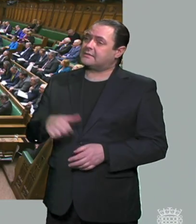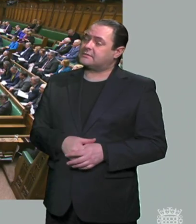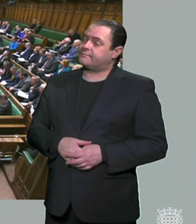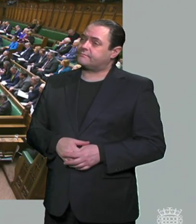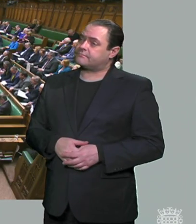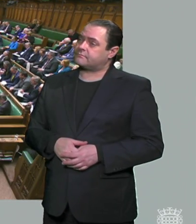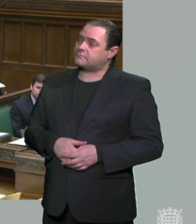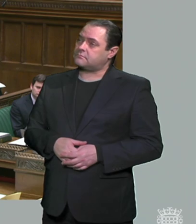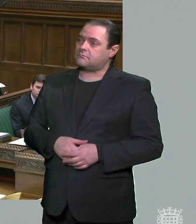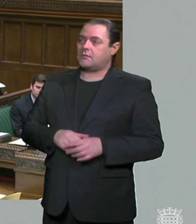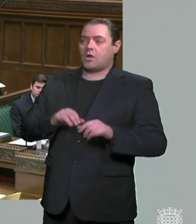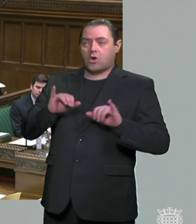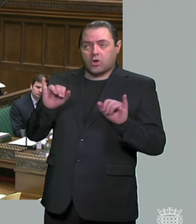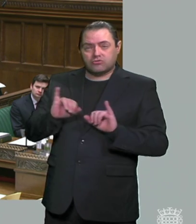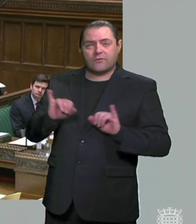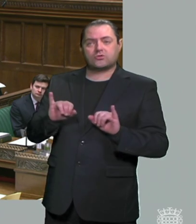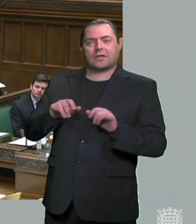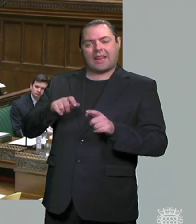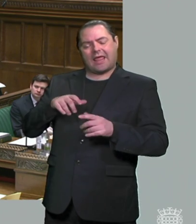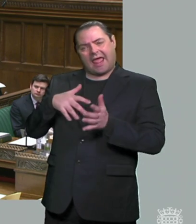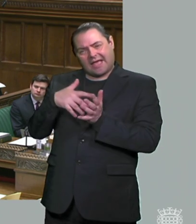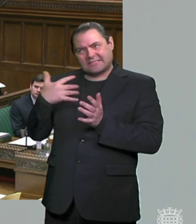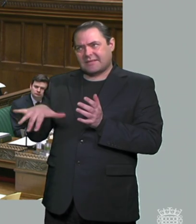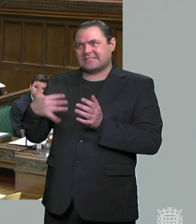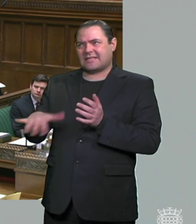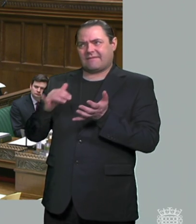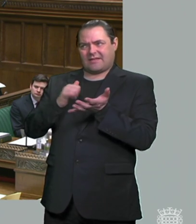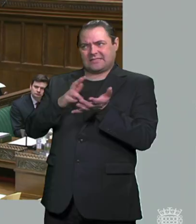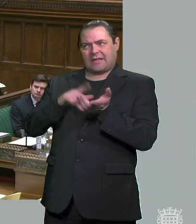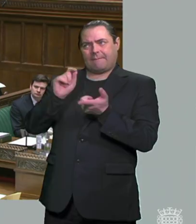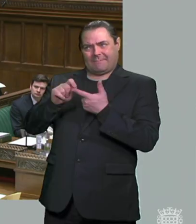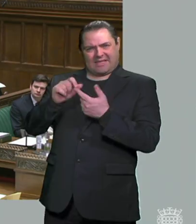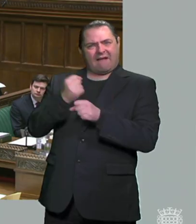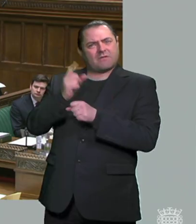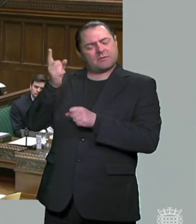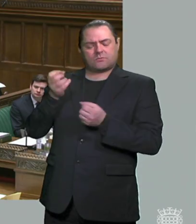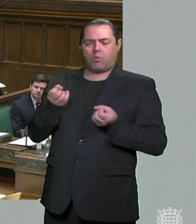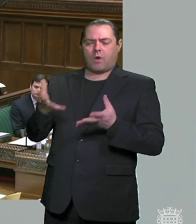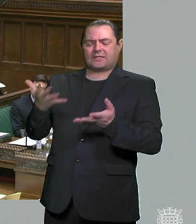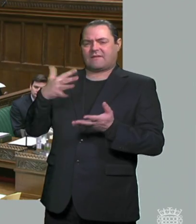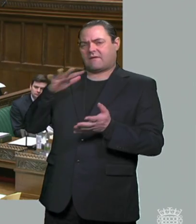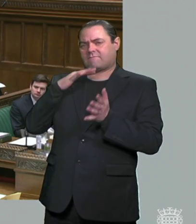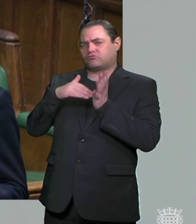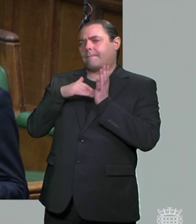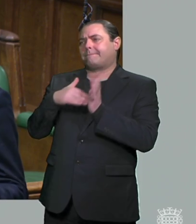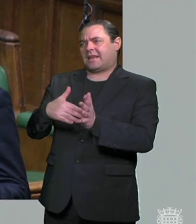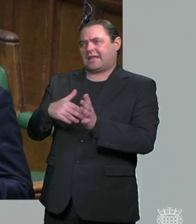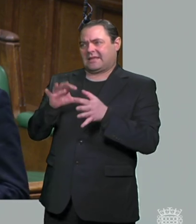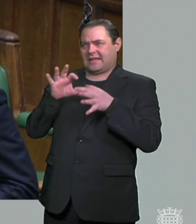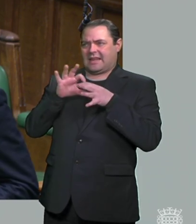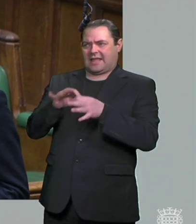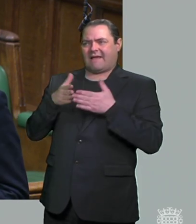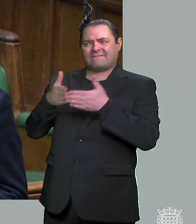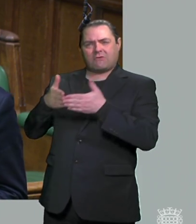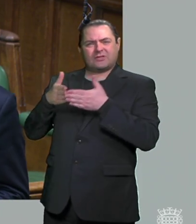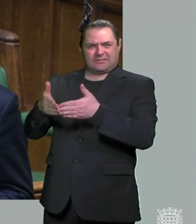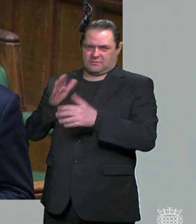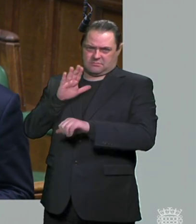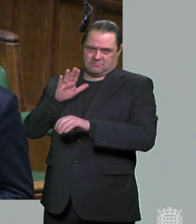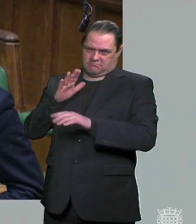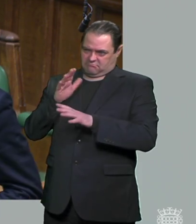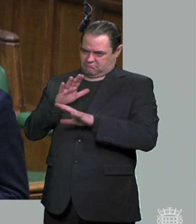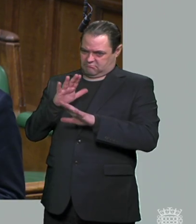Controversial, expensive and barely afloat, the SNP Government in Scotland have wasted £500 million of taxpayers’ money on two ferries that do not work.